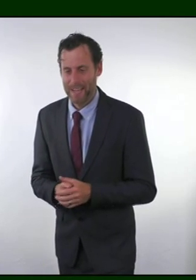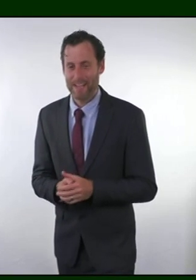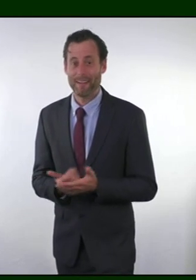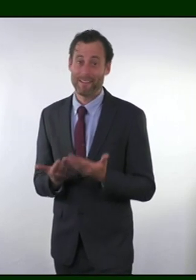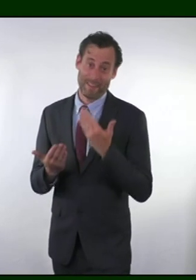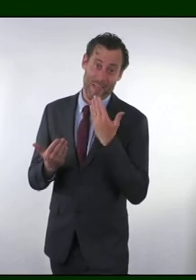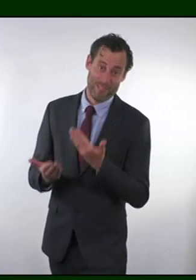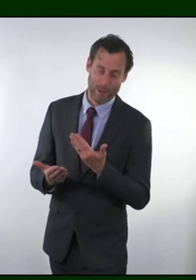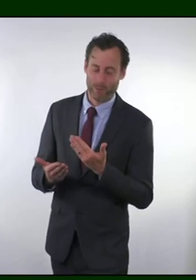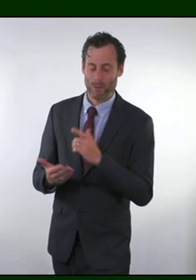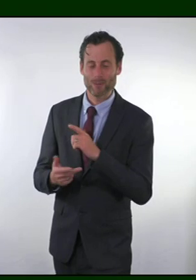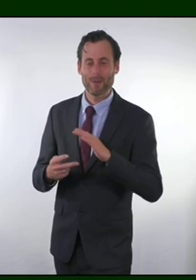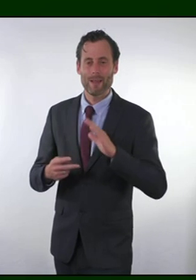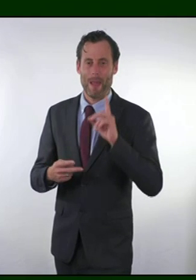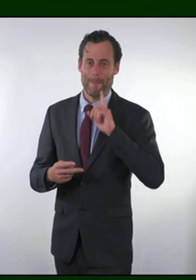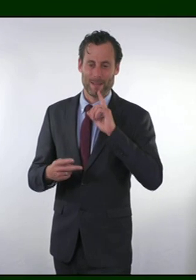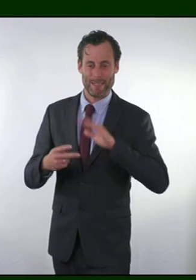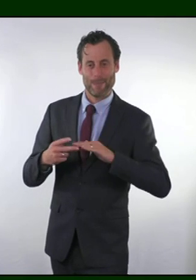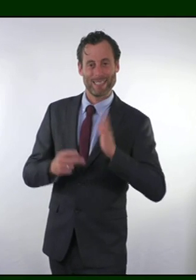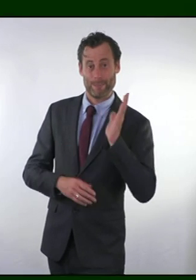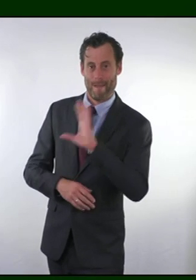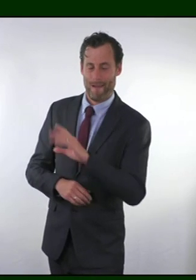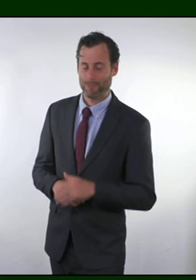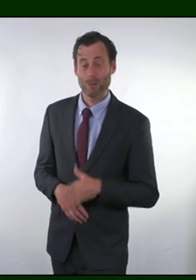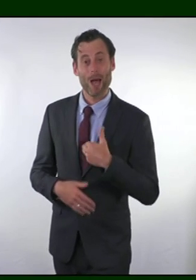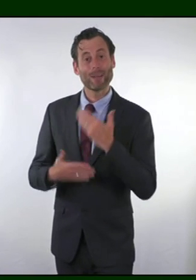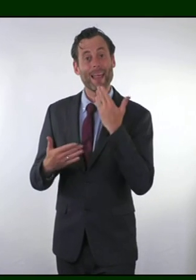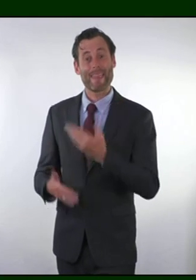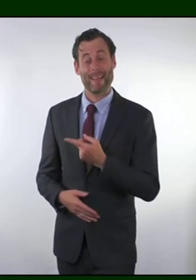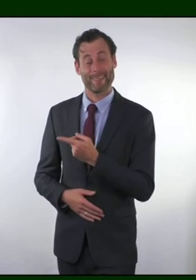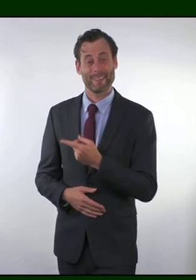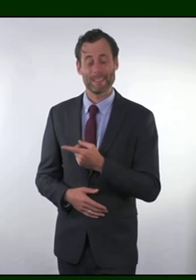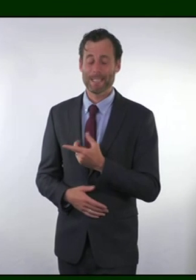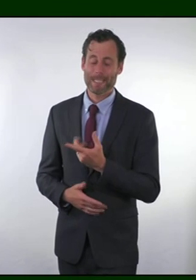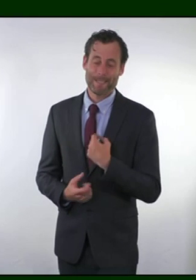Thank you—I think—to my right honourable Friend.